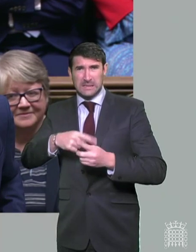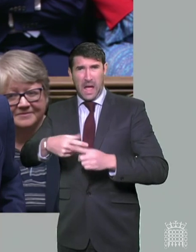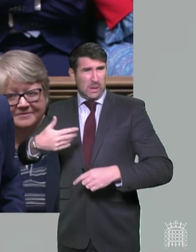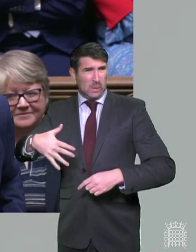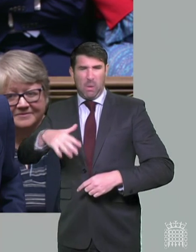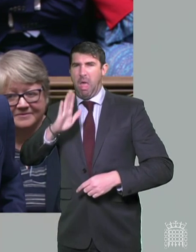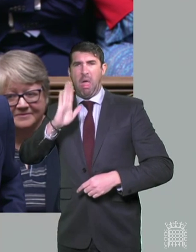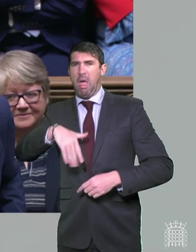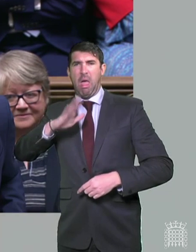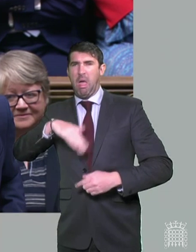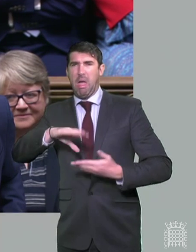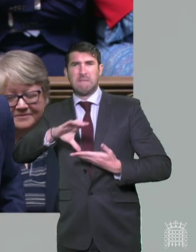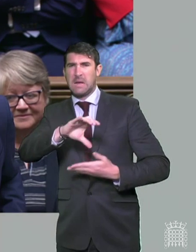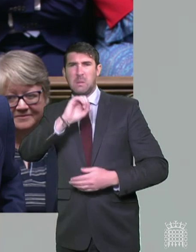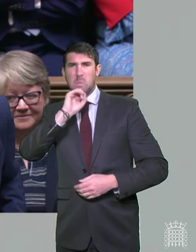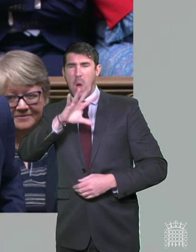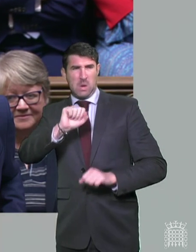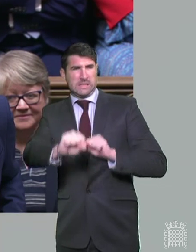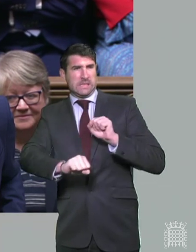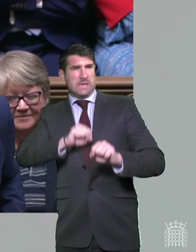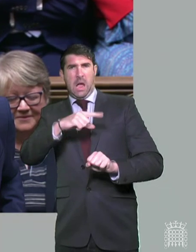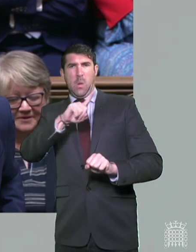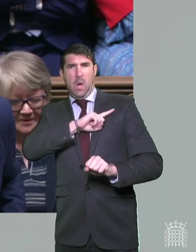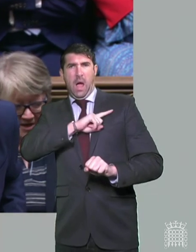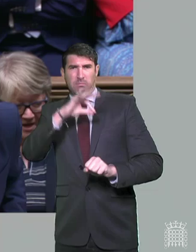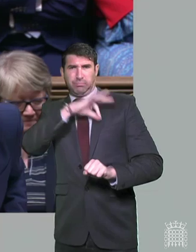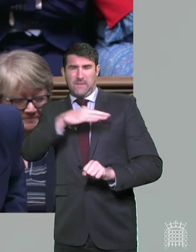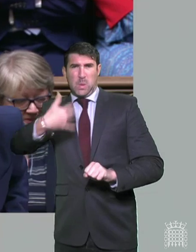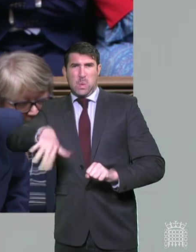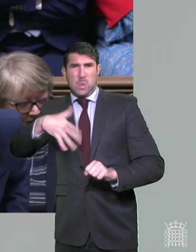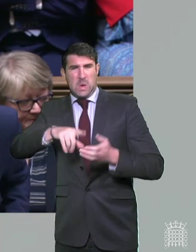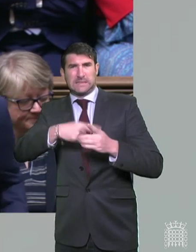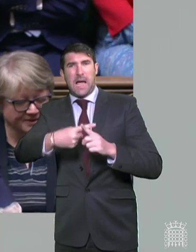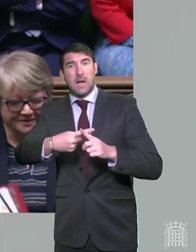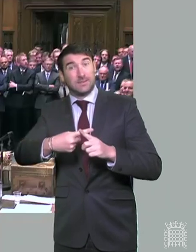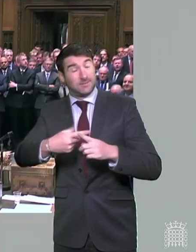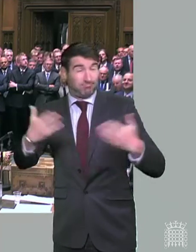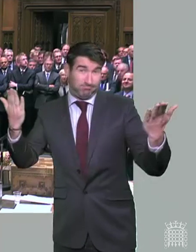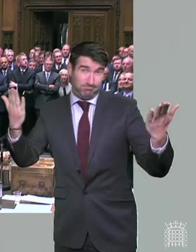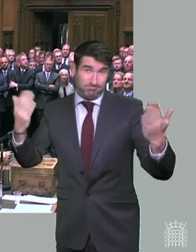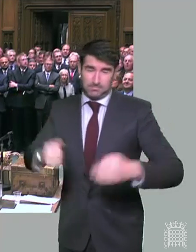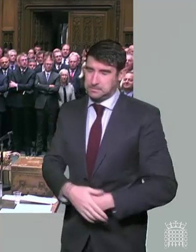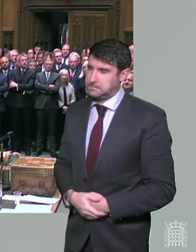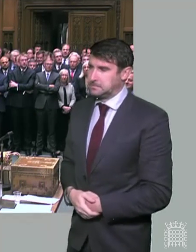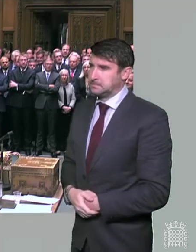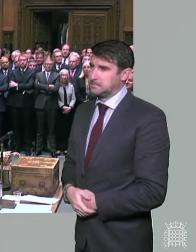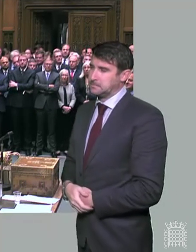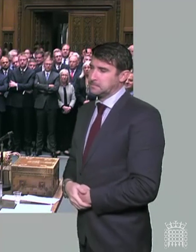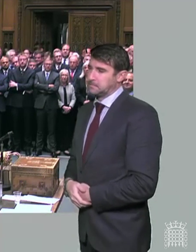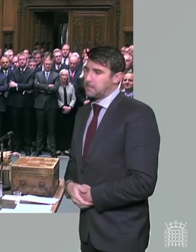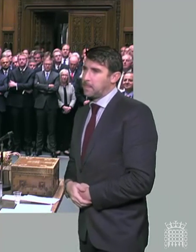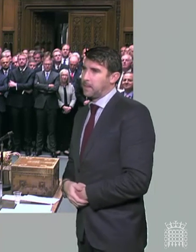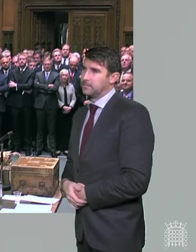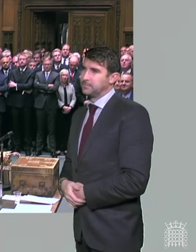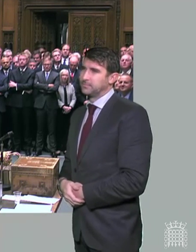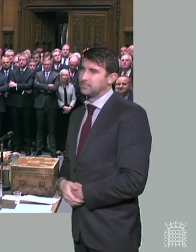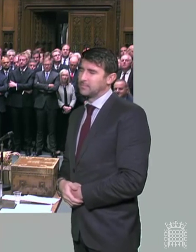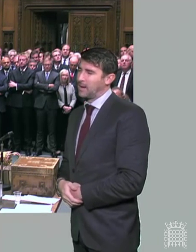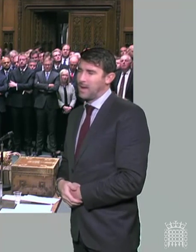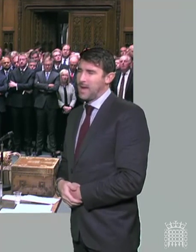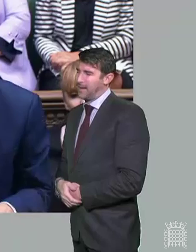Ultimately, that will mean fewer jobs, less growth, and fewer opportunities across our country.